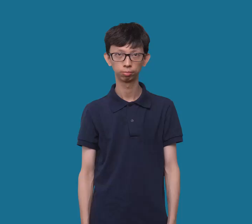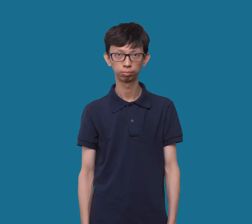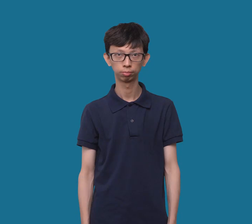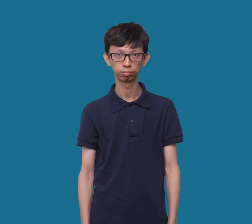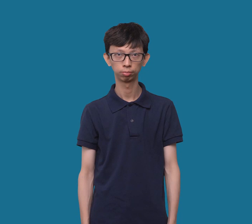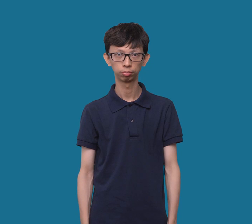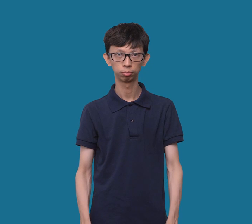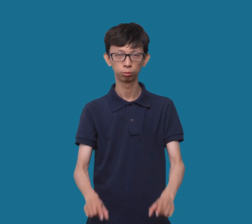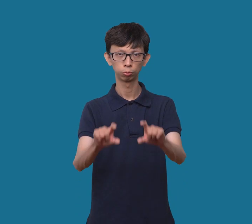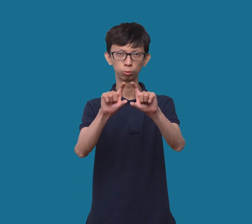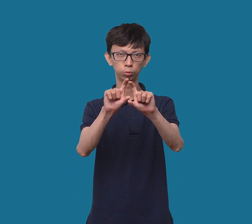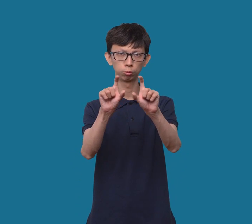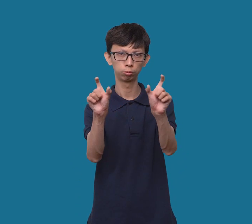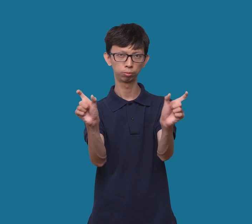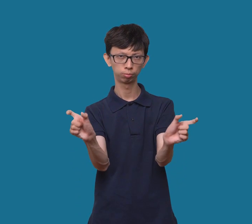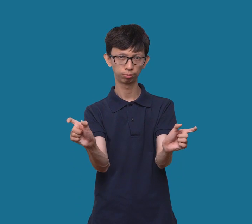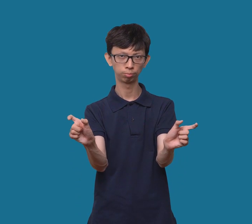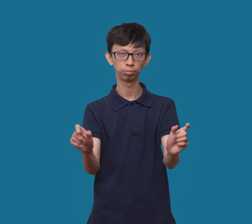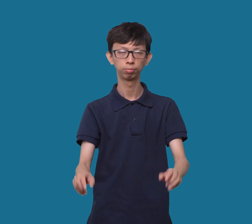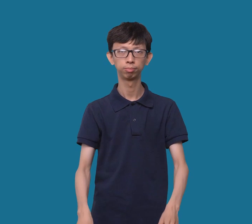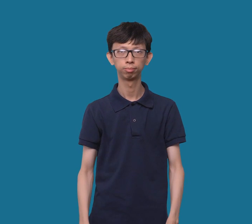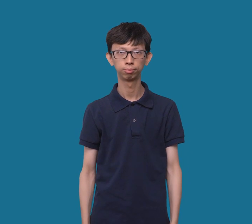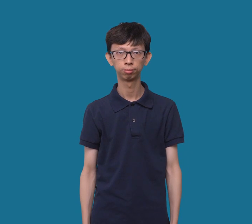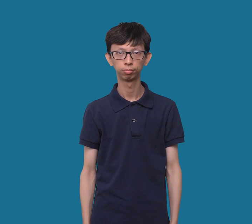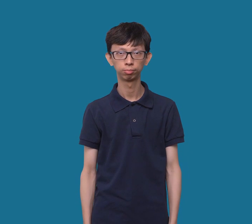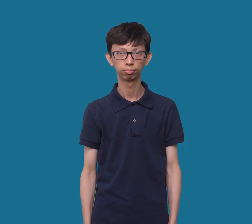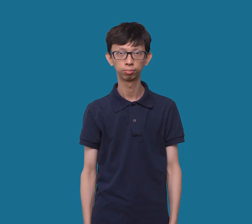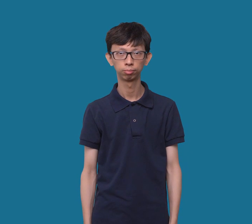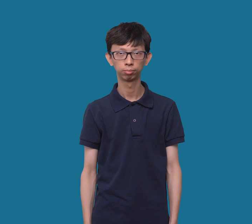uốn cong